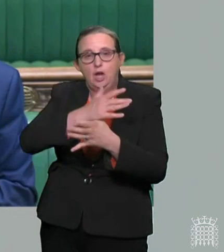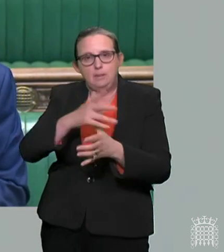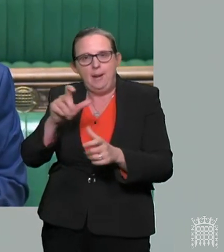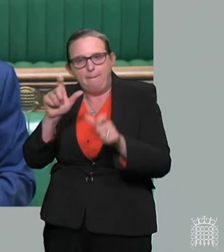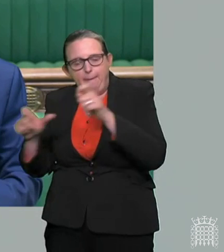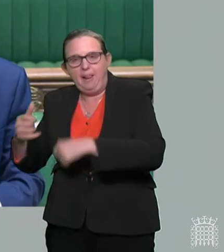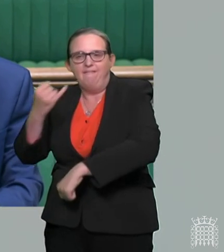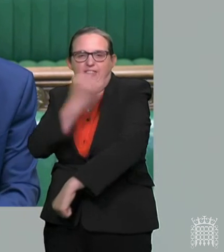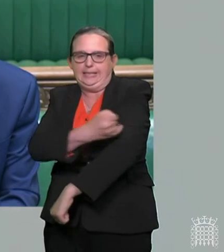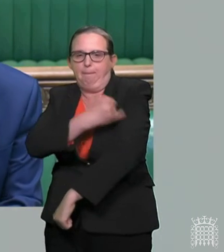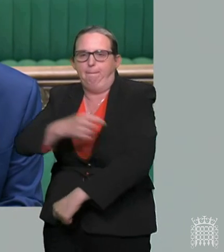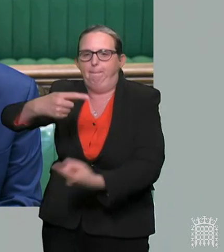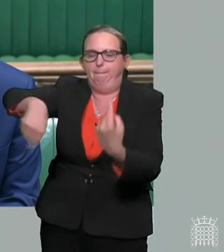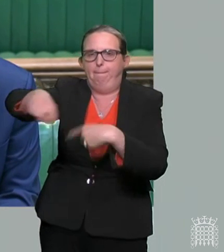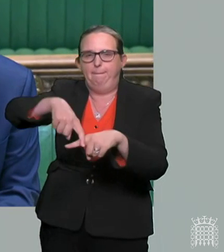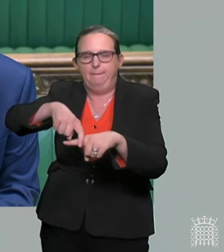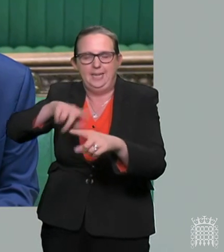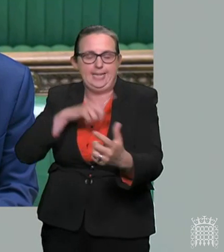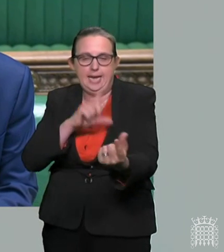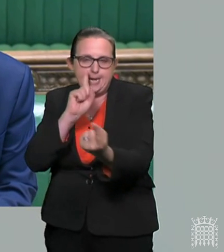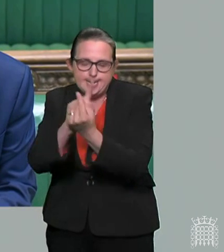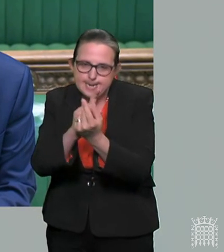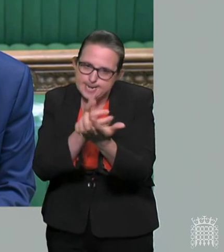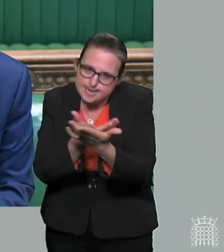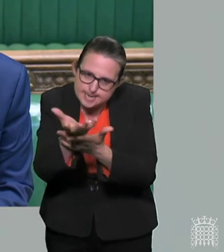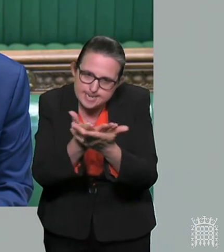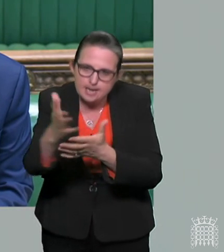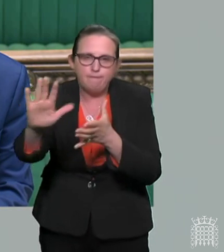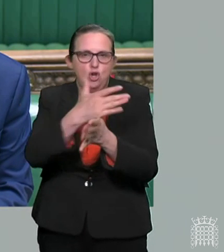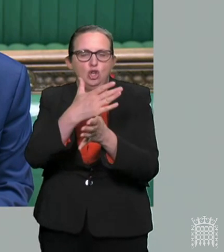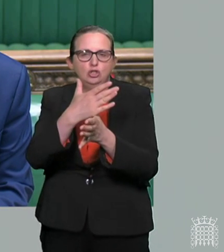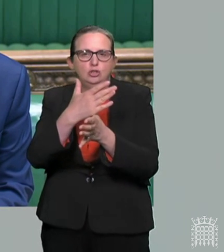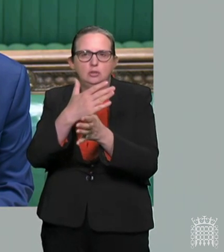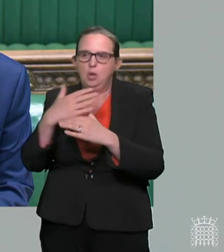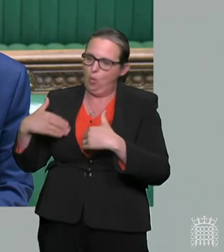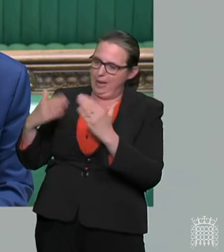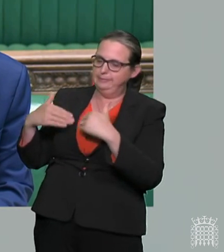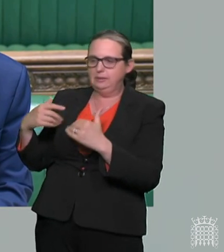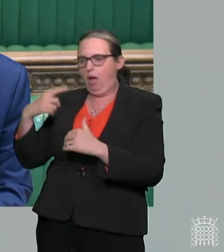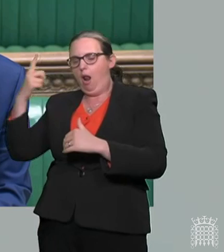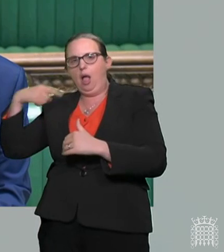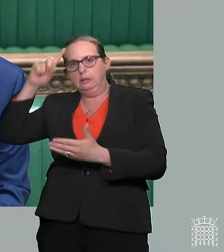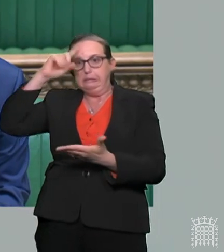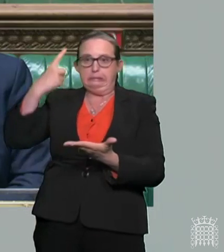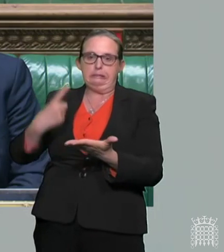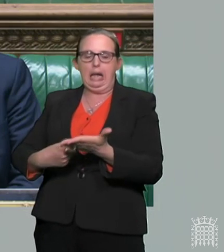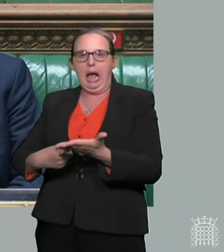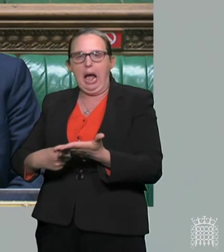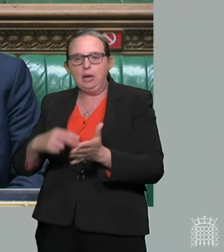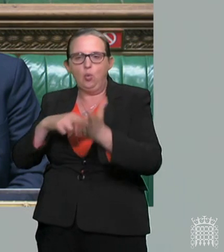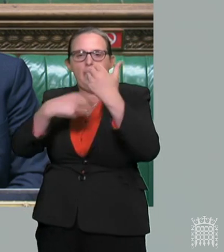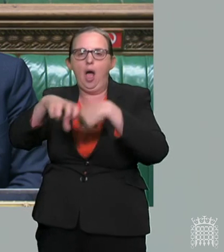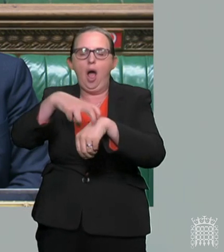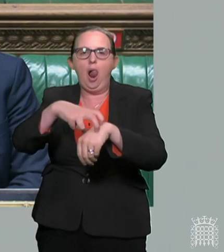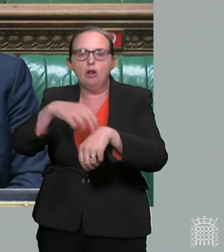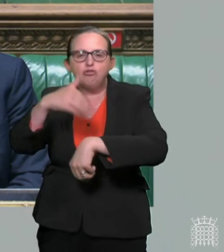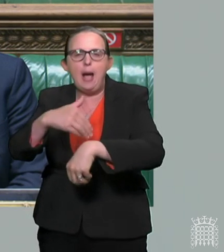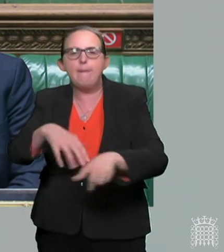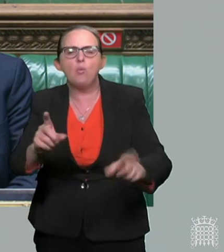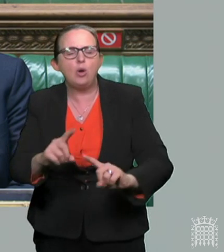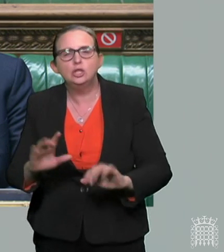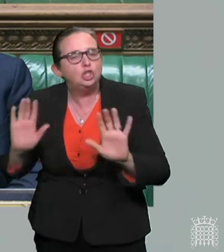Politicians in London cannot simply draw a line under terrorism and other crimes and then force it on those most affected.